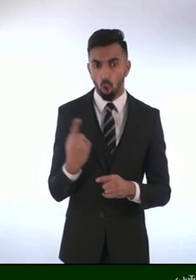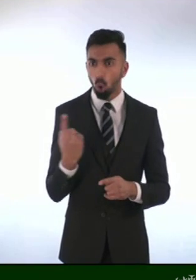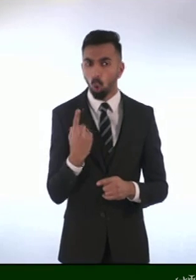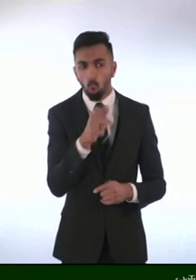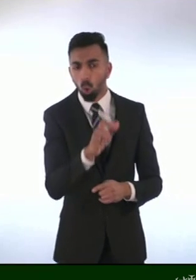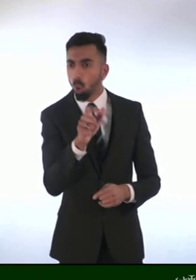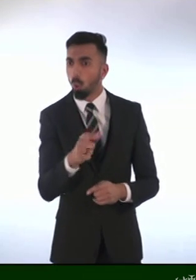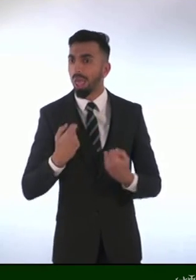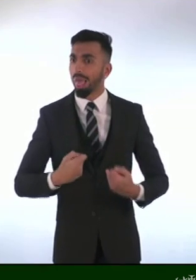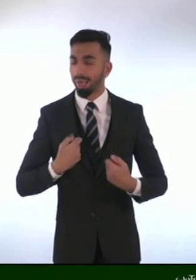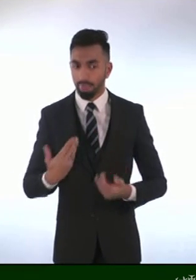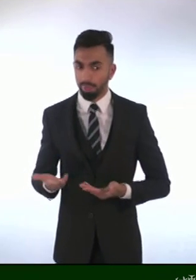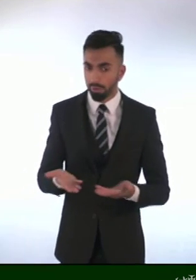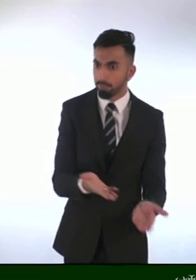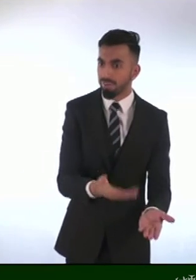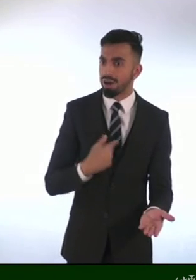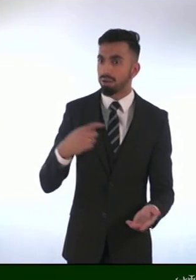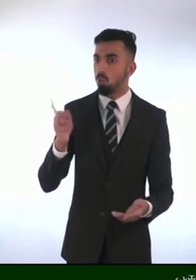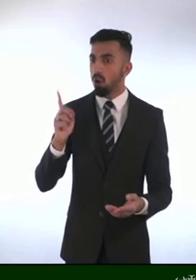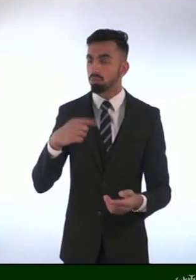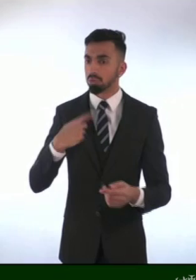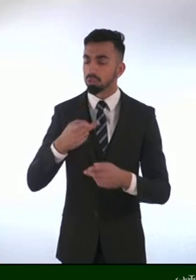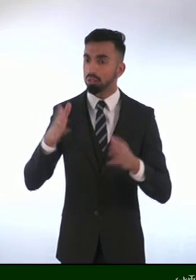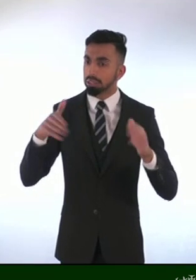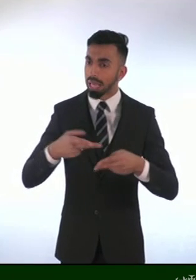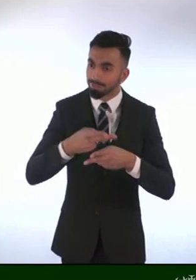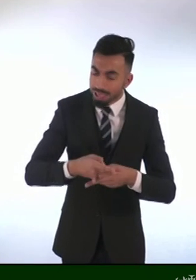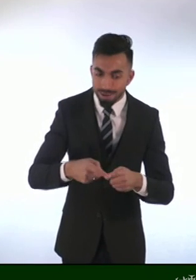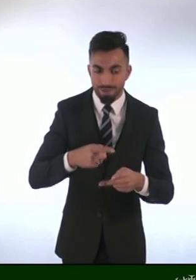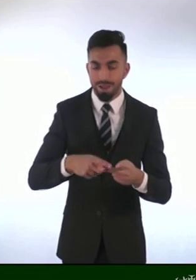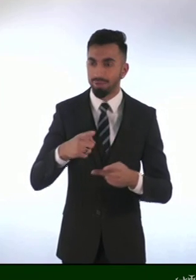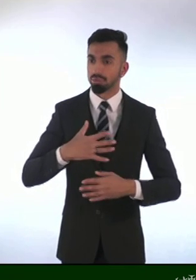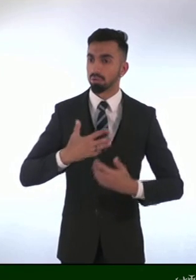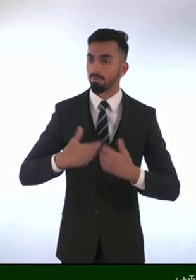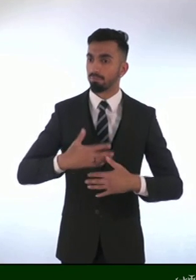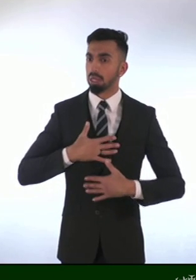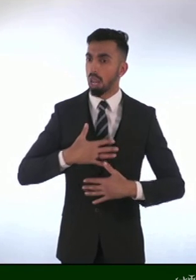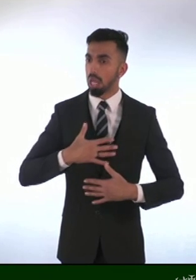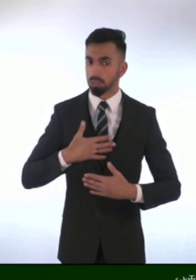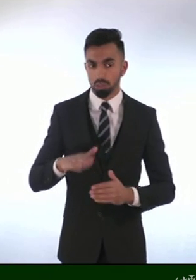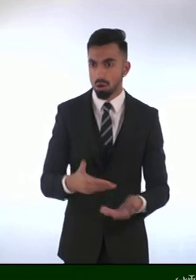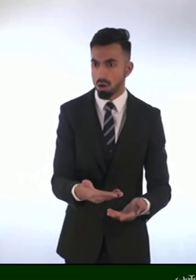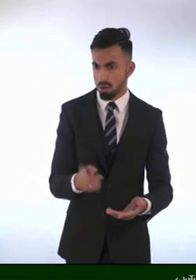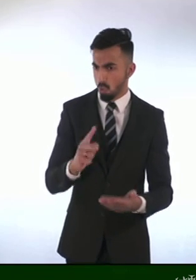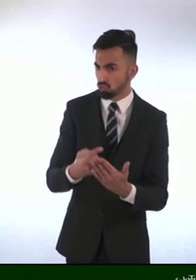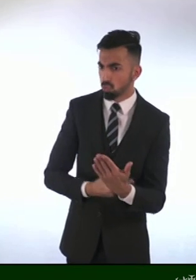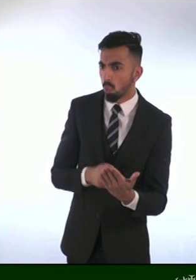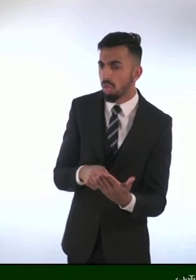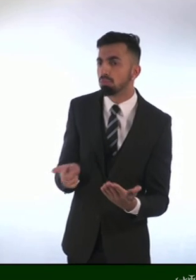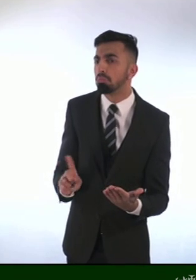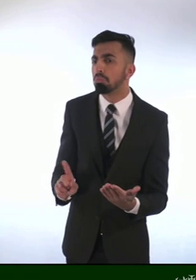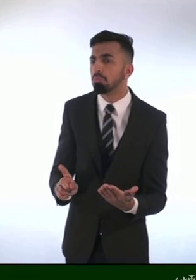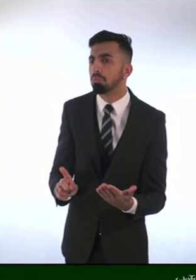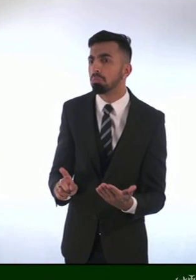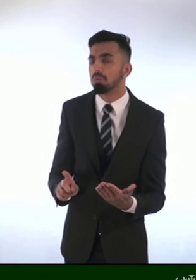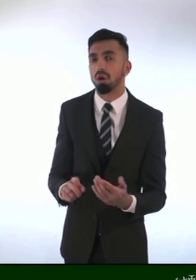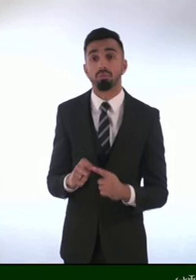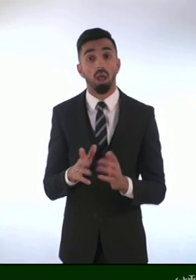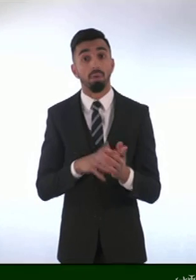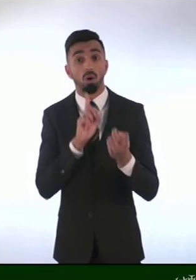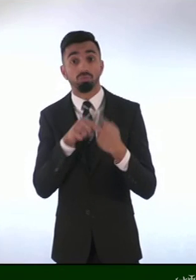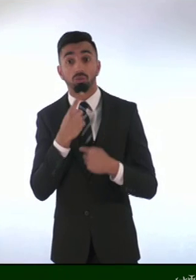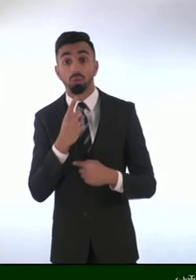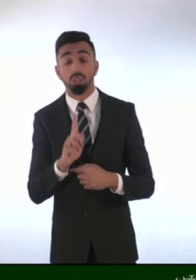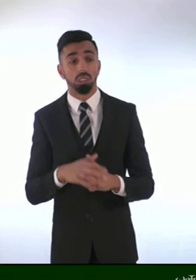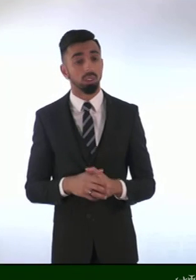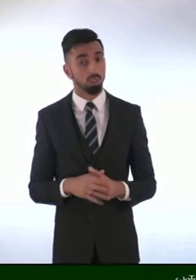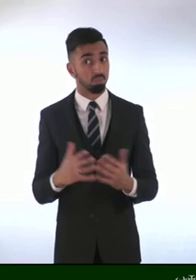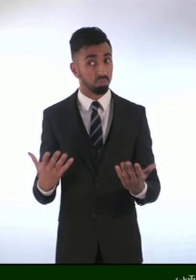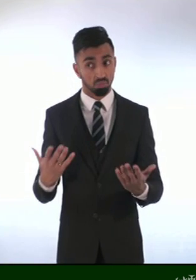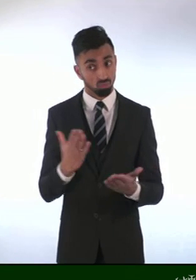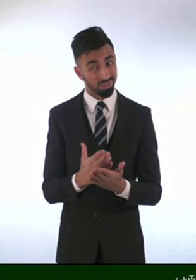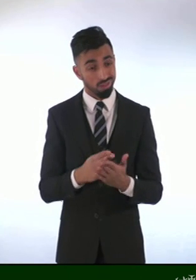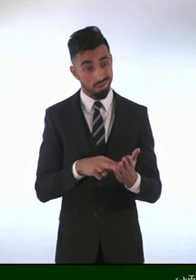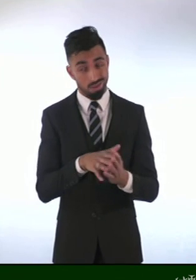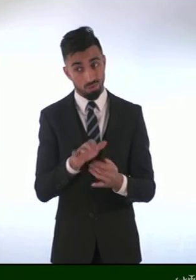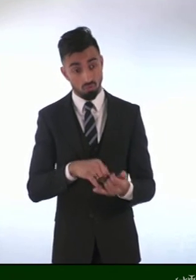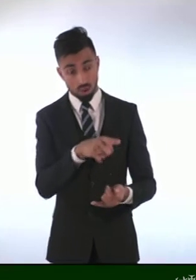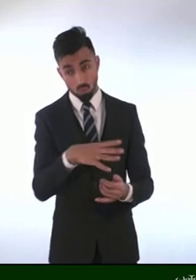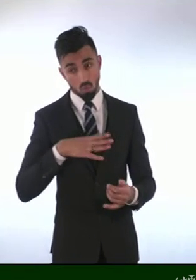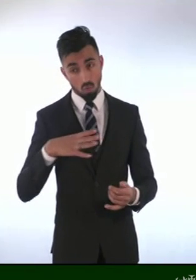My right honourable Friend raises a very important point, but it is one that is not unknown to the medical profession, and we will be relying on the clinical decisions of those medical professionals.